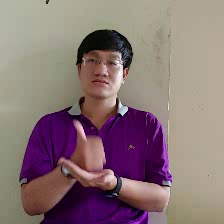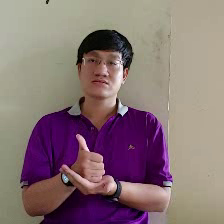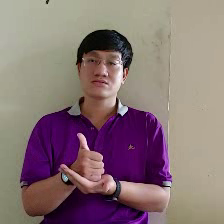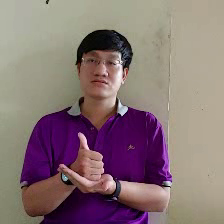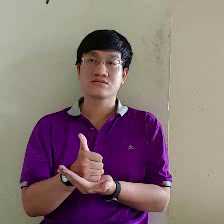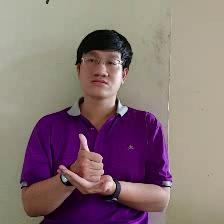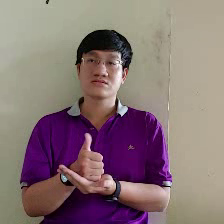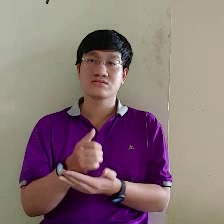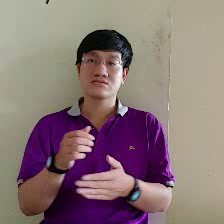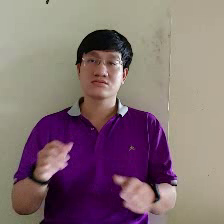Giúp